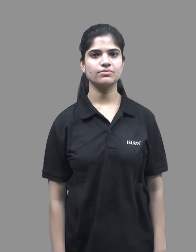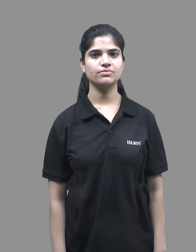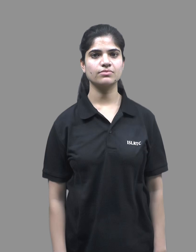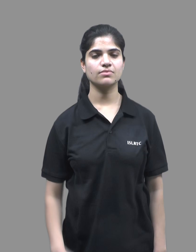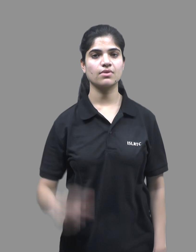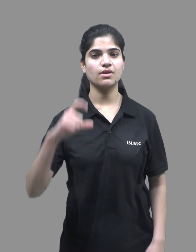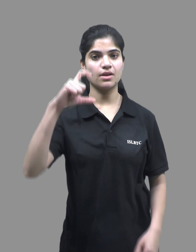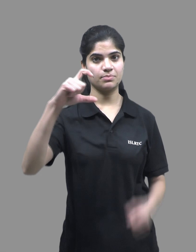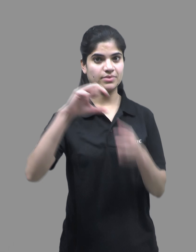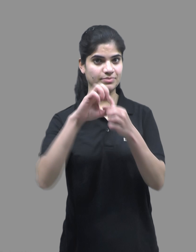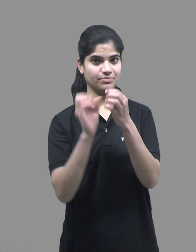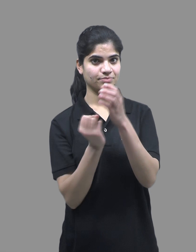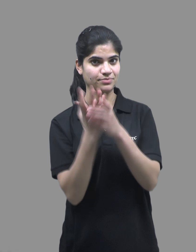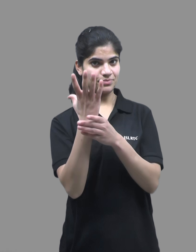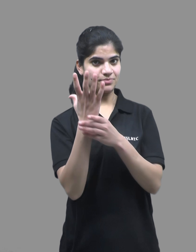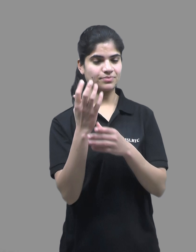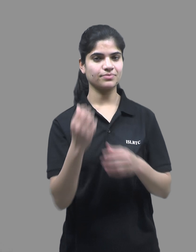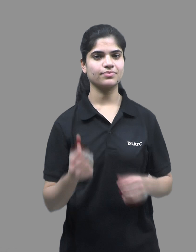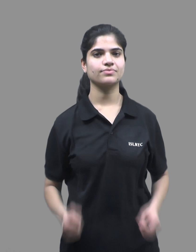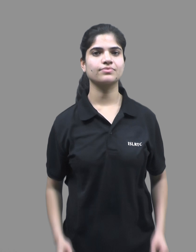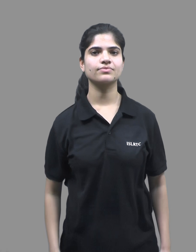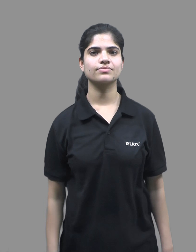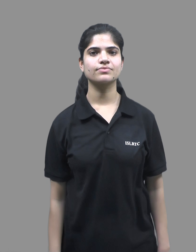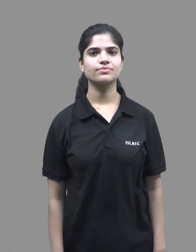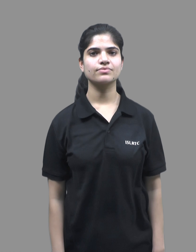Club